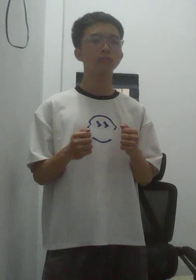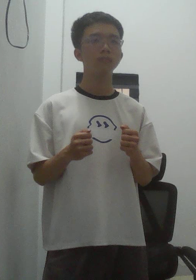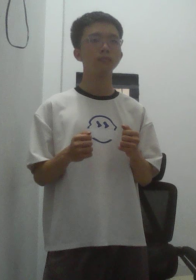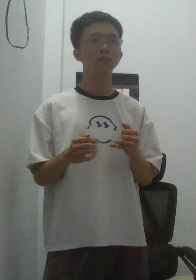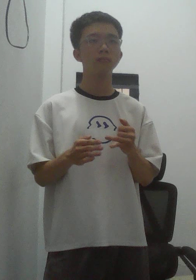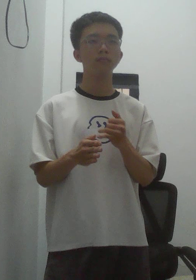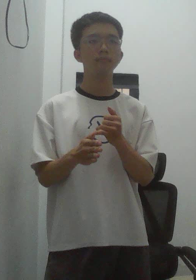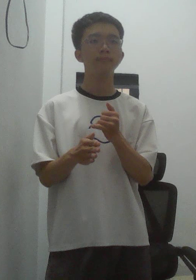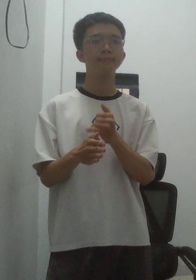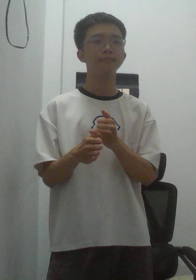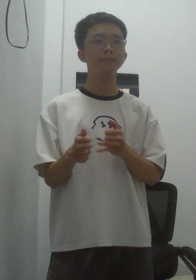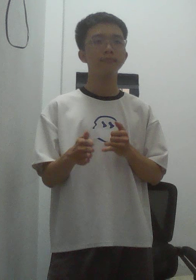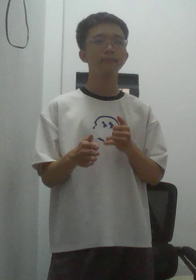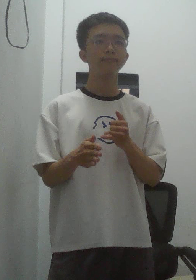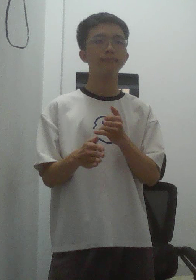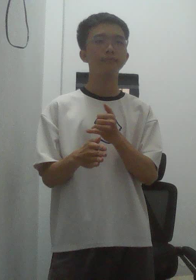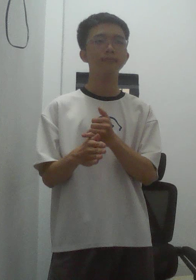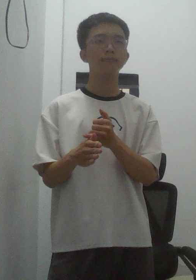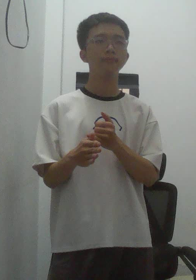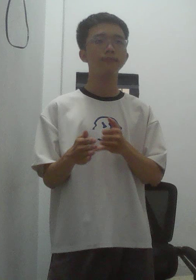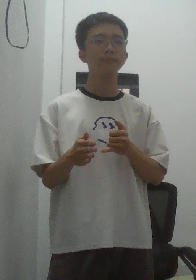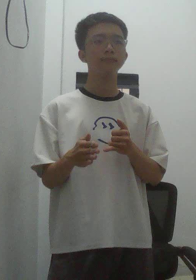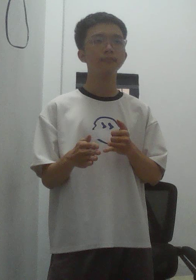cuoi thang